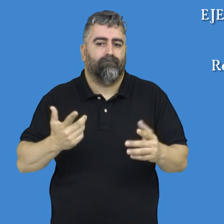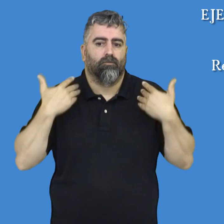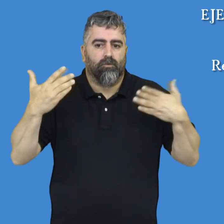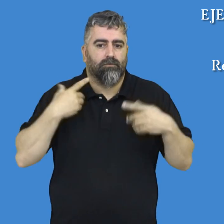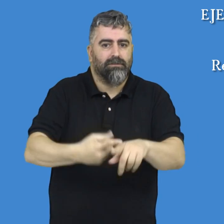sufrir